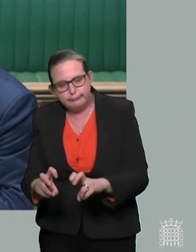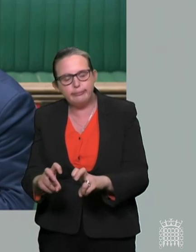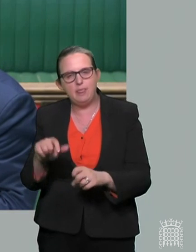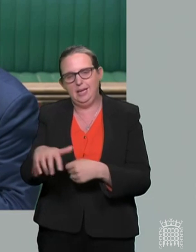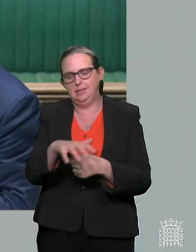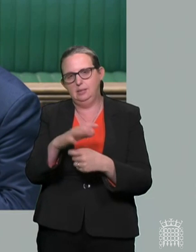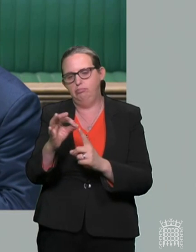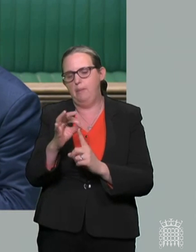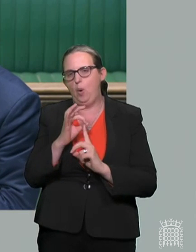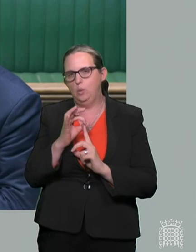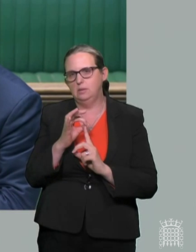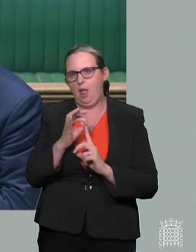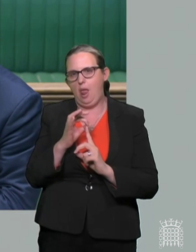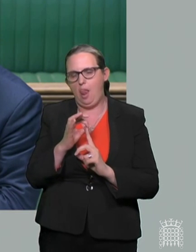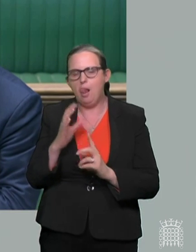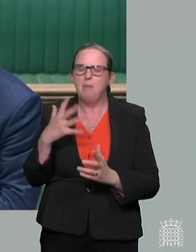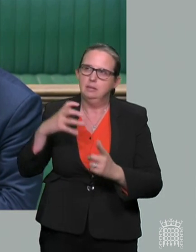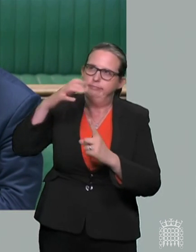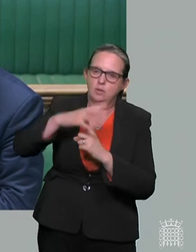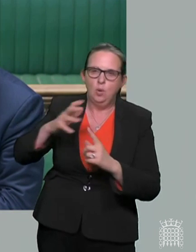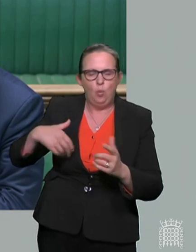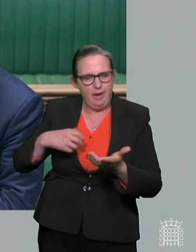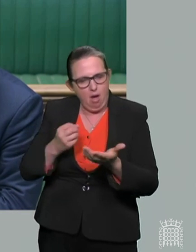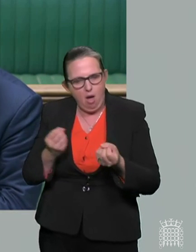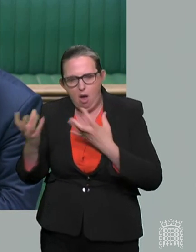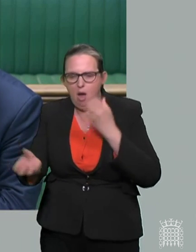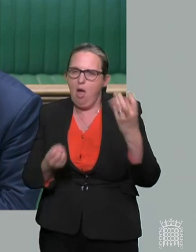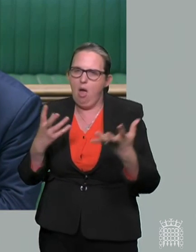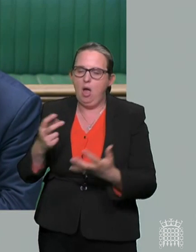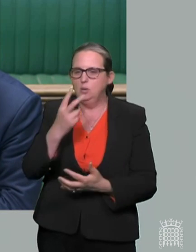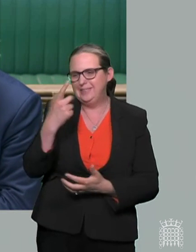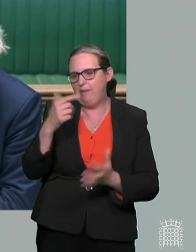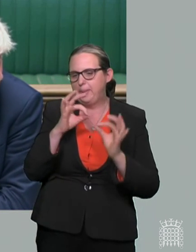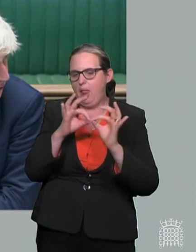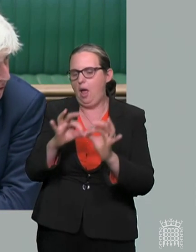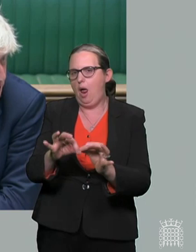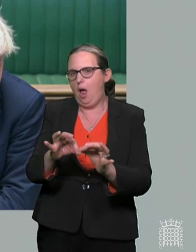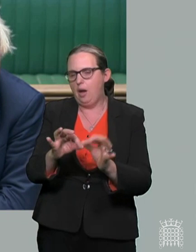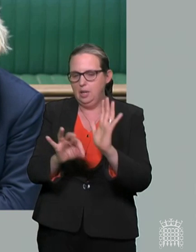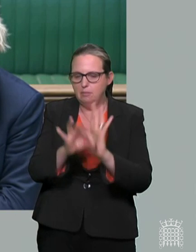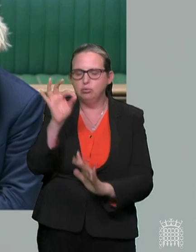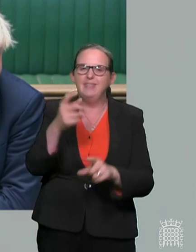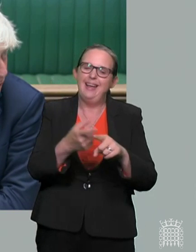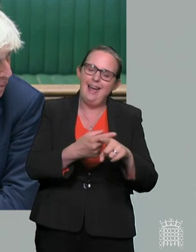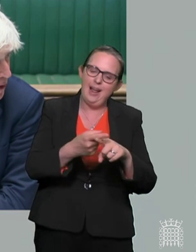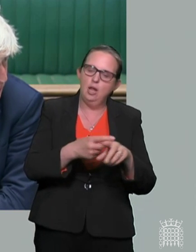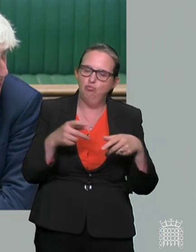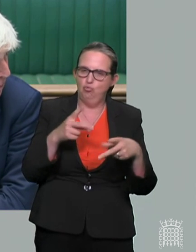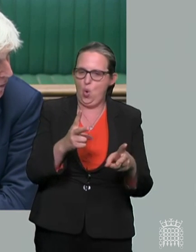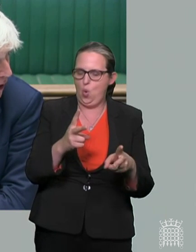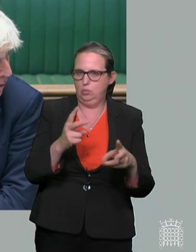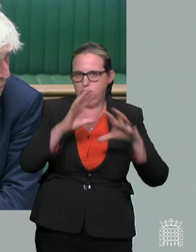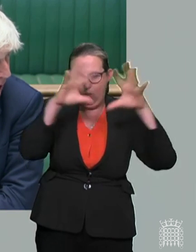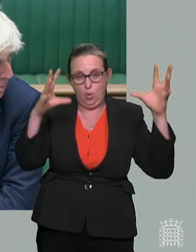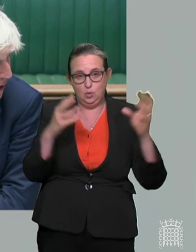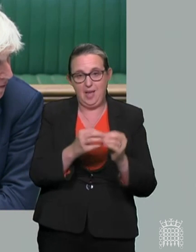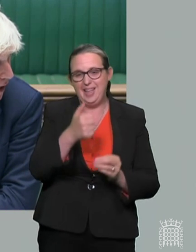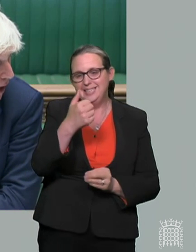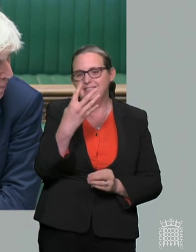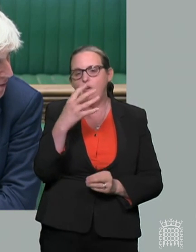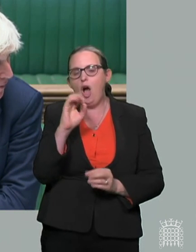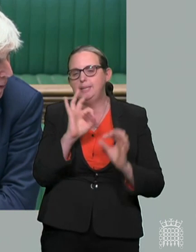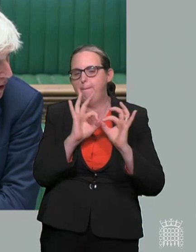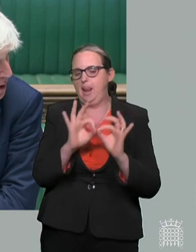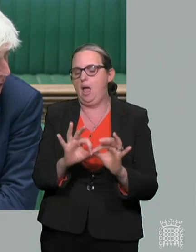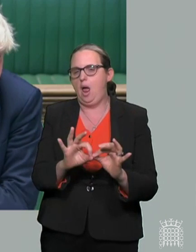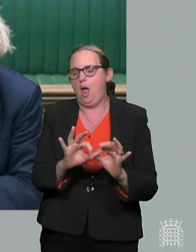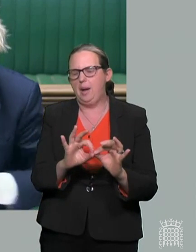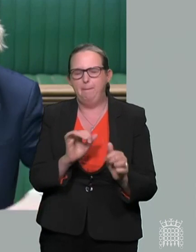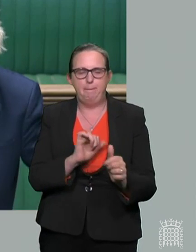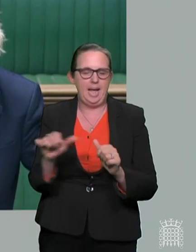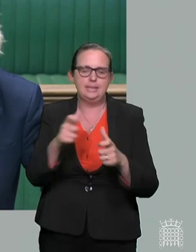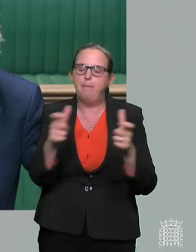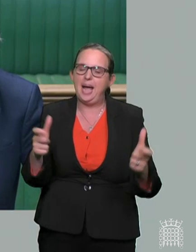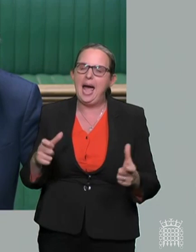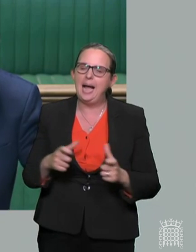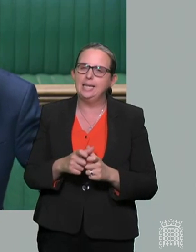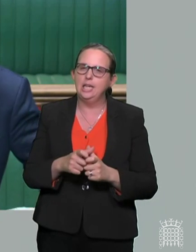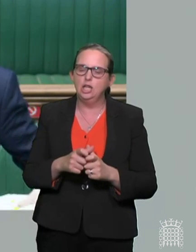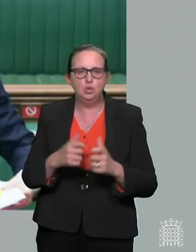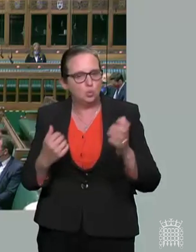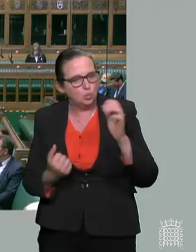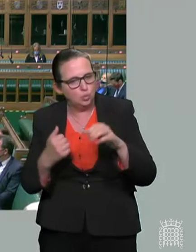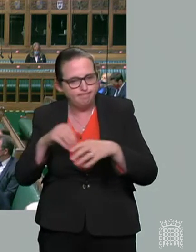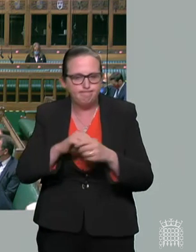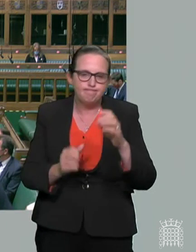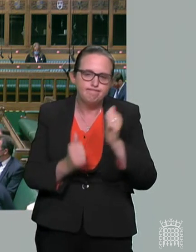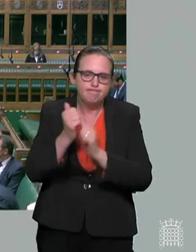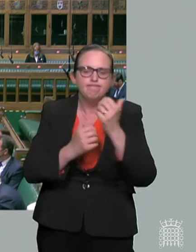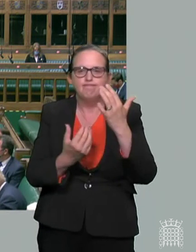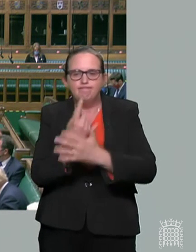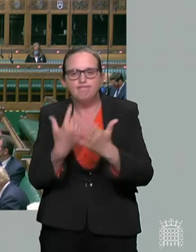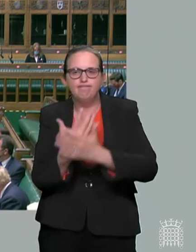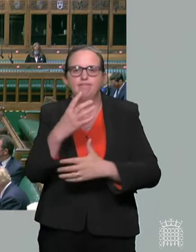But honourable Members should be in no doubt that we are spending record sums—£27 billion on improving England’s strategic roads following £640 billion for the biggest, best-ever package of infrastructure investment in this country.